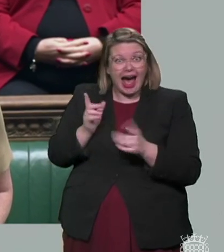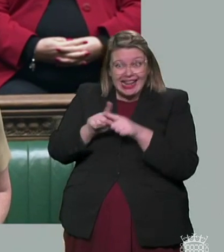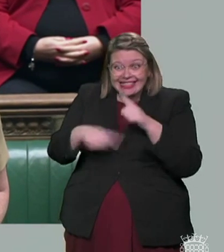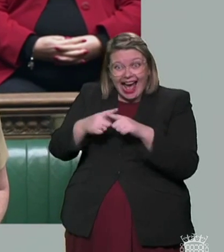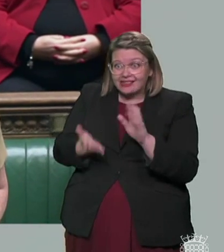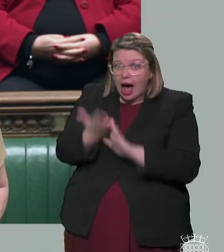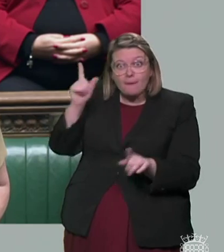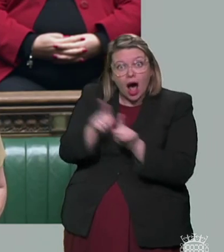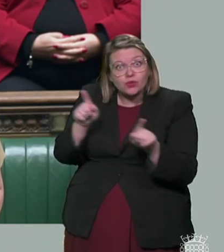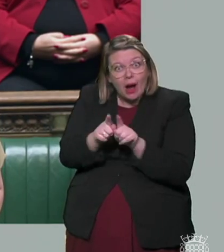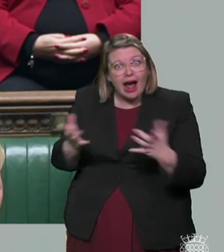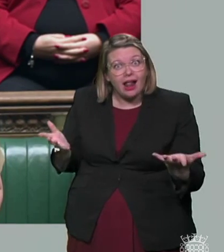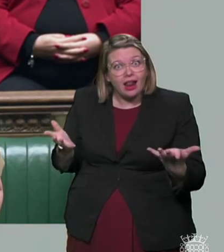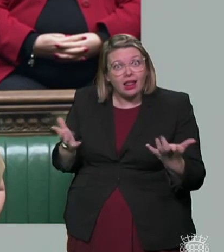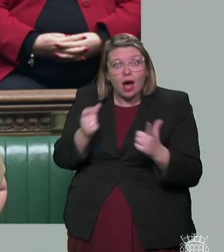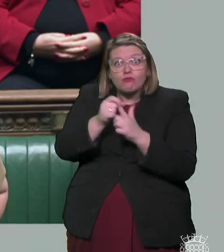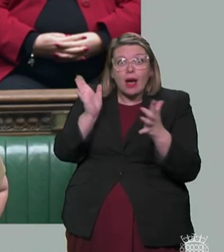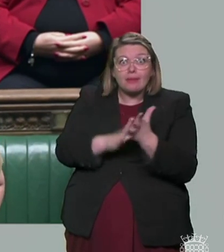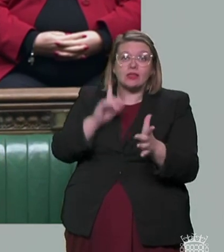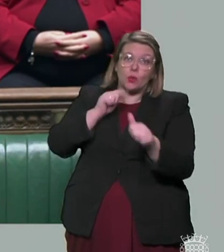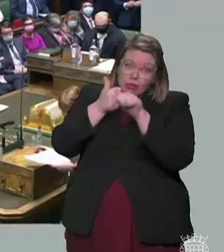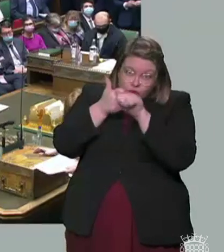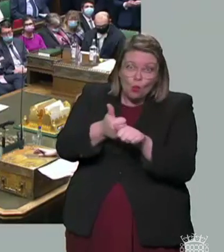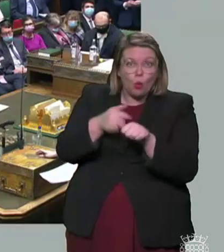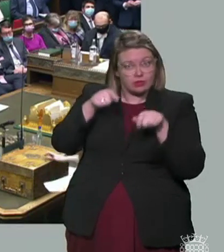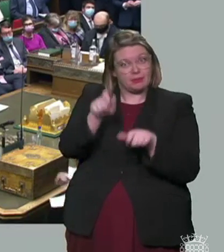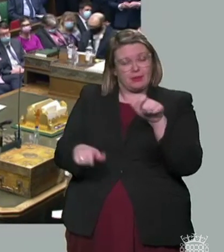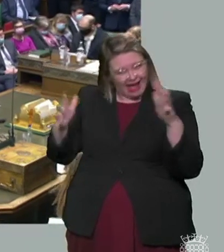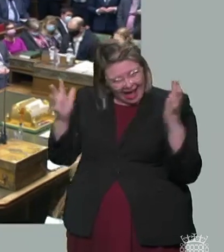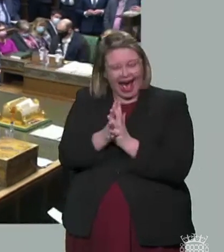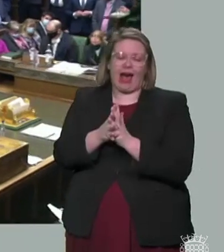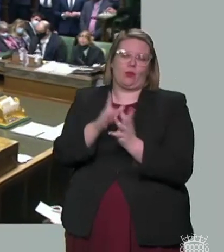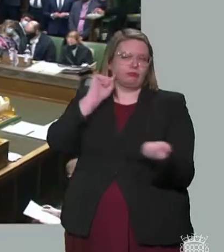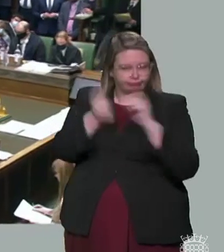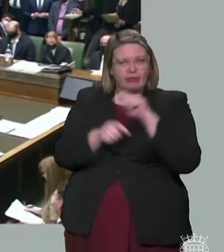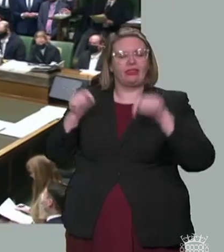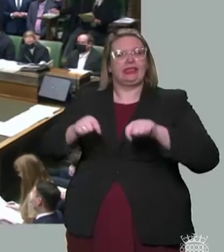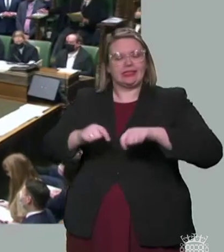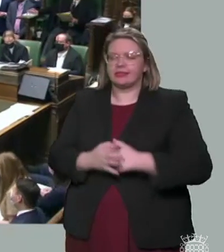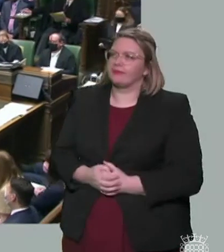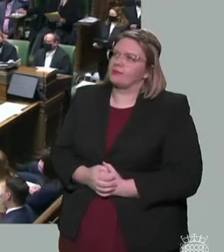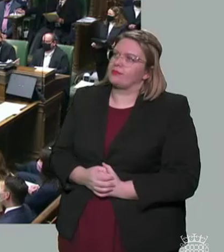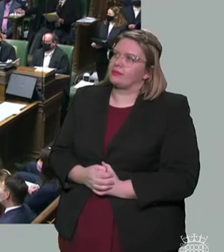What will the Prime Minister do to get a grip of this?